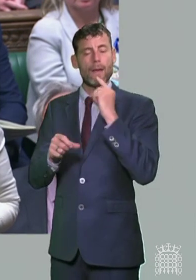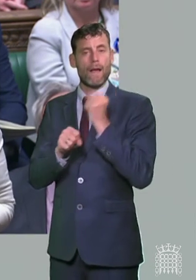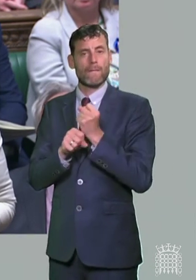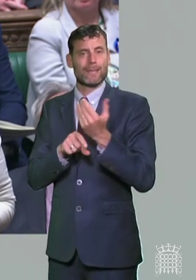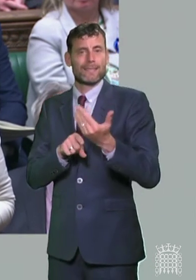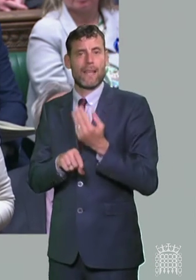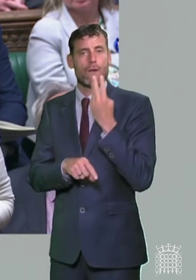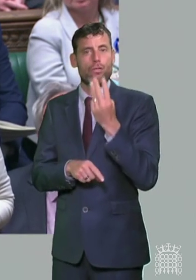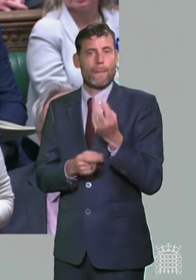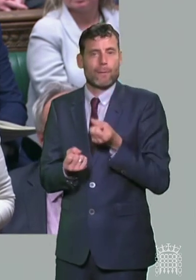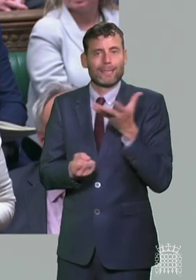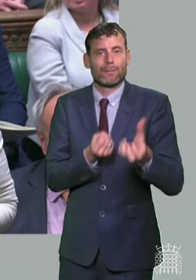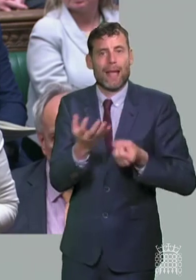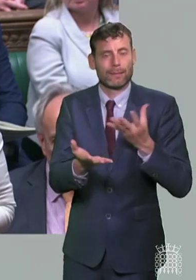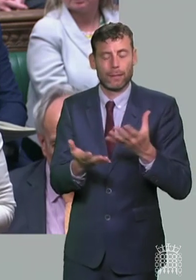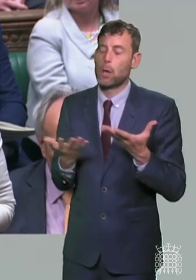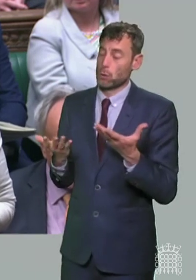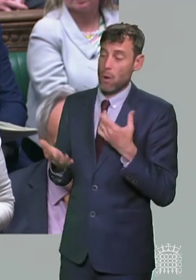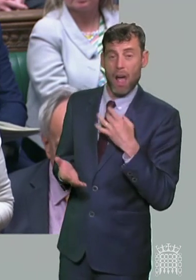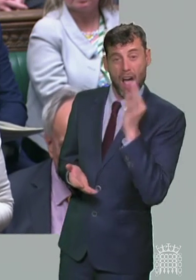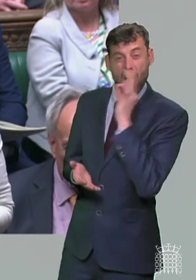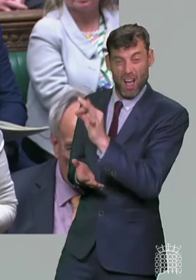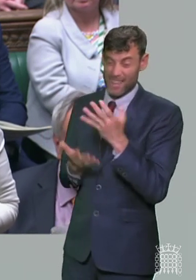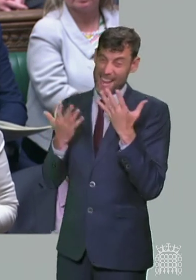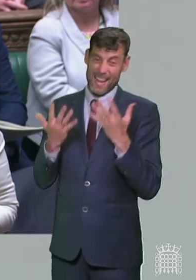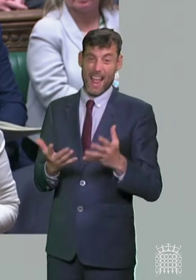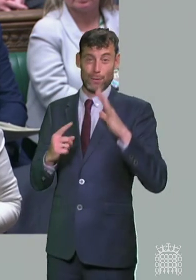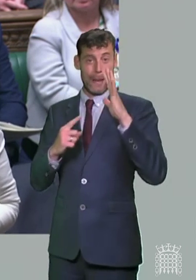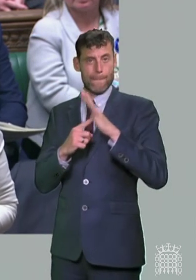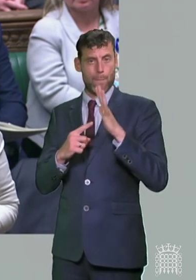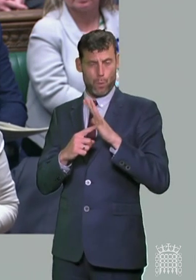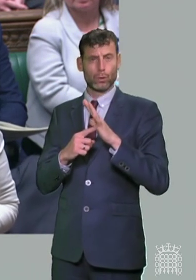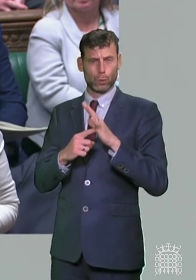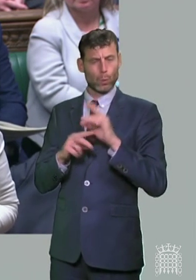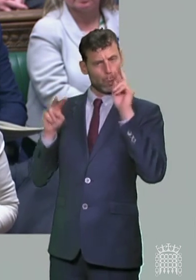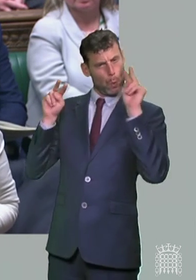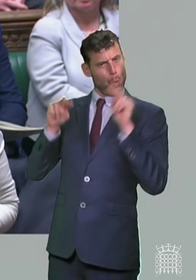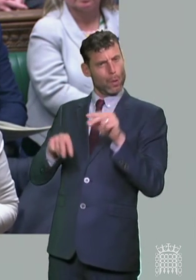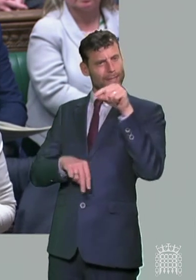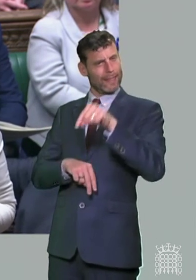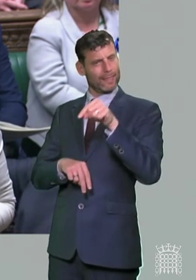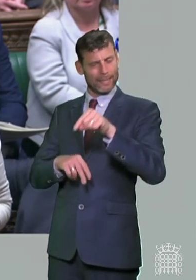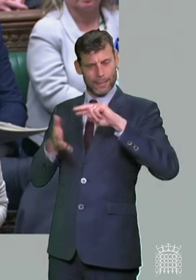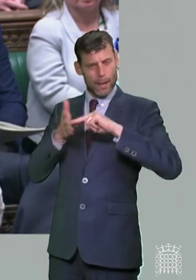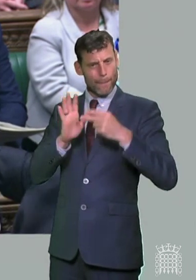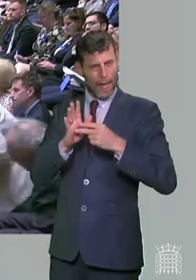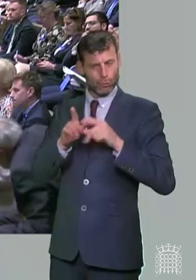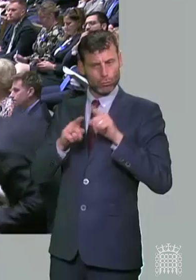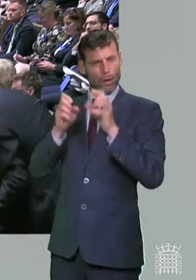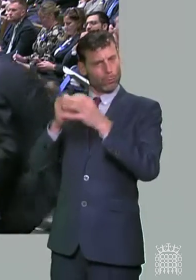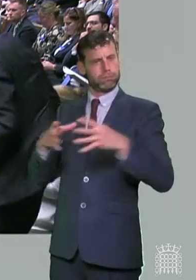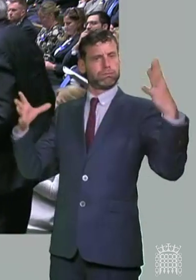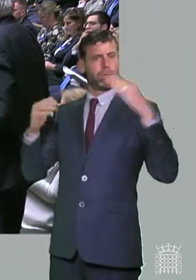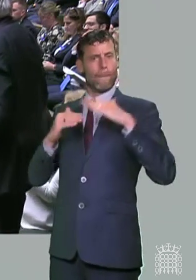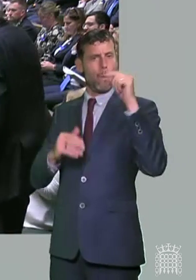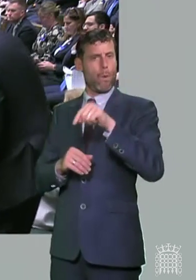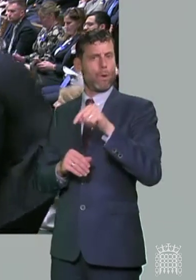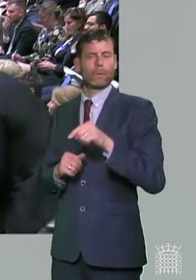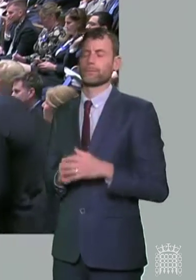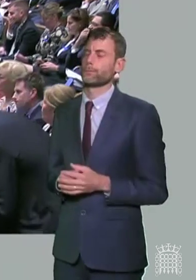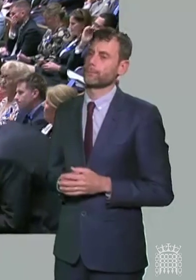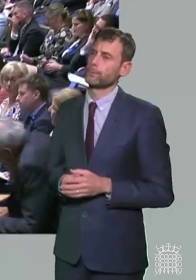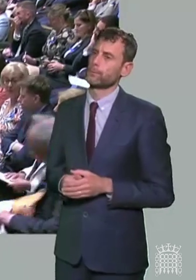Does my right honourable Friend agree that the time is right for the Government to redouble their focus on this outcomes-led commissioning?